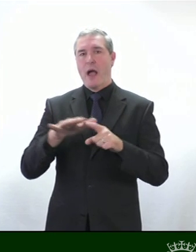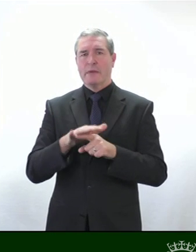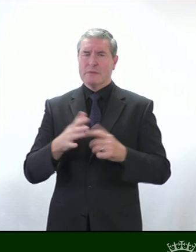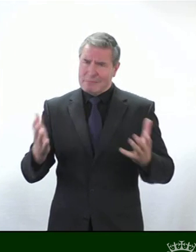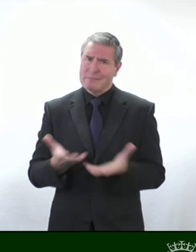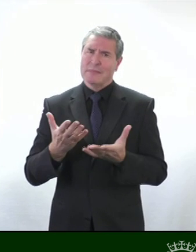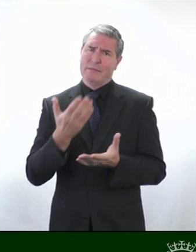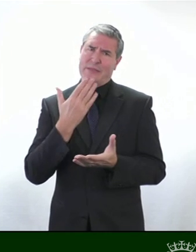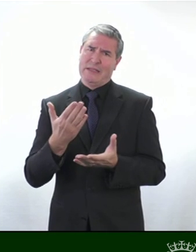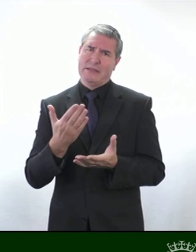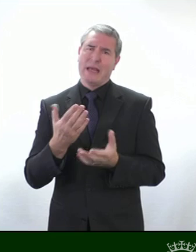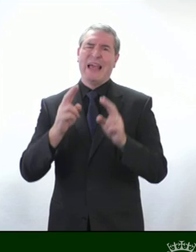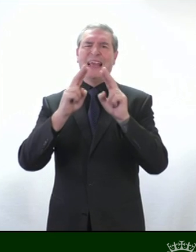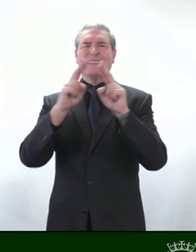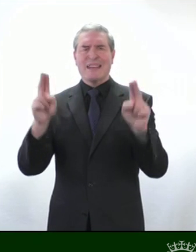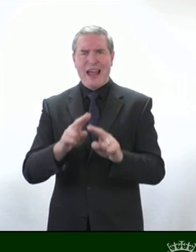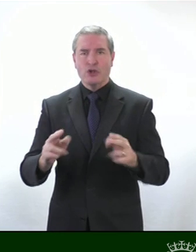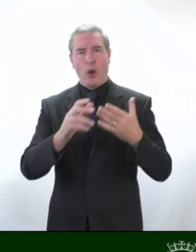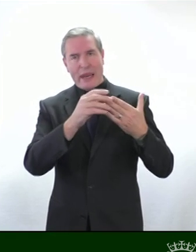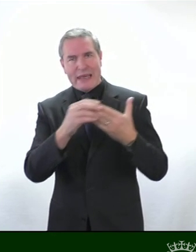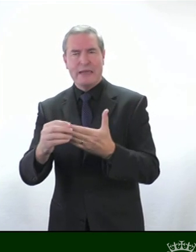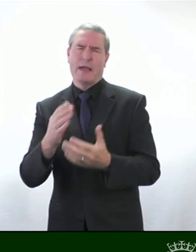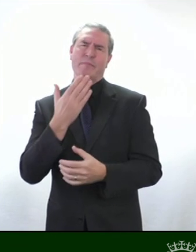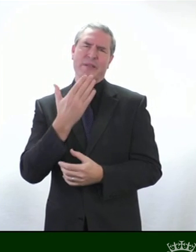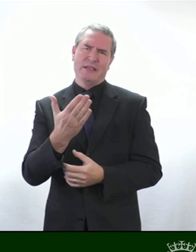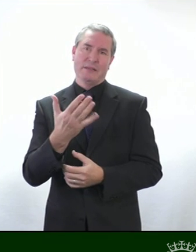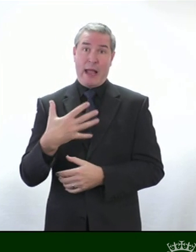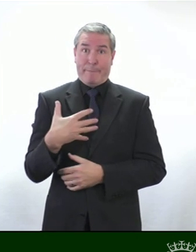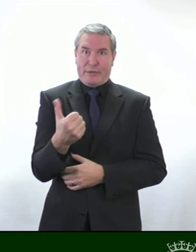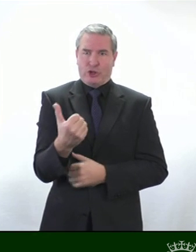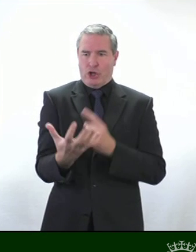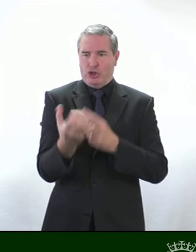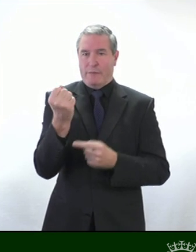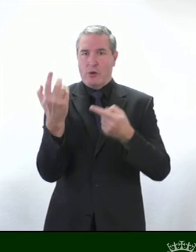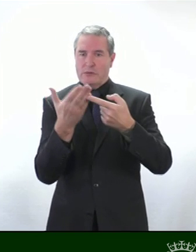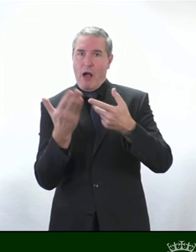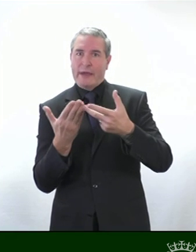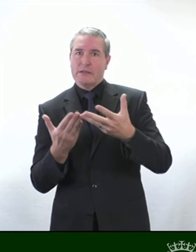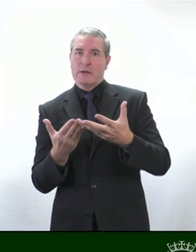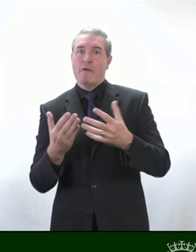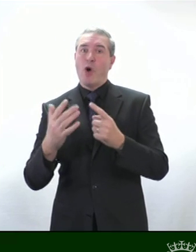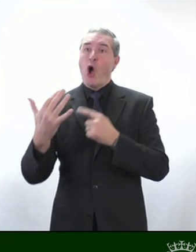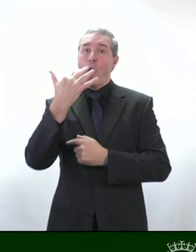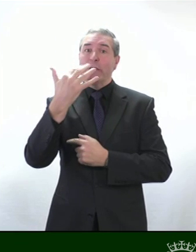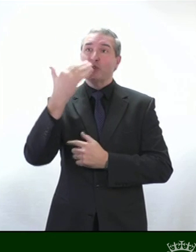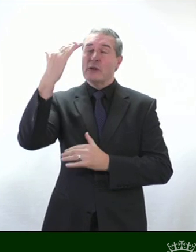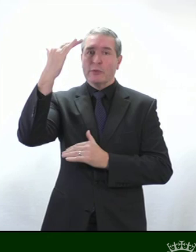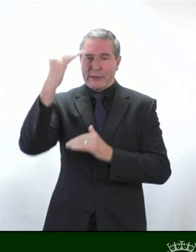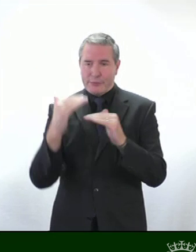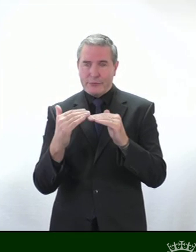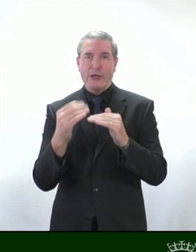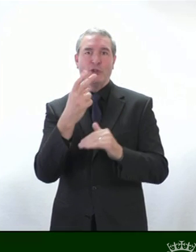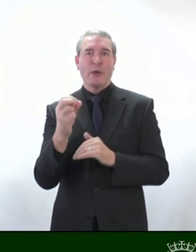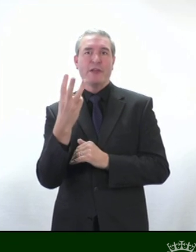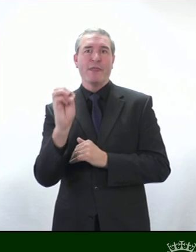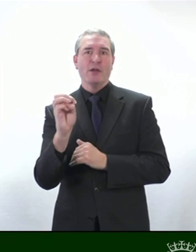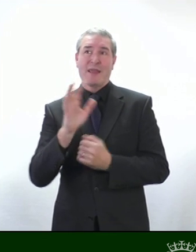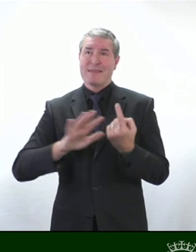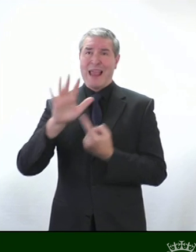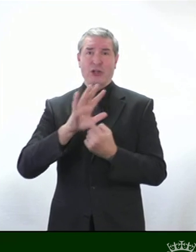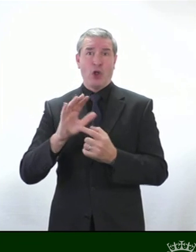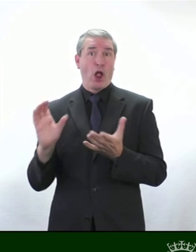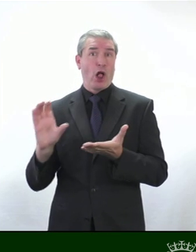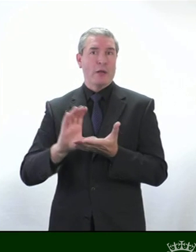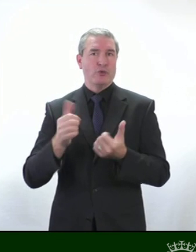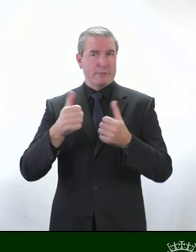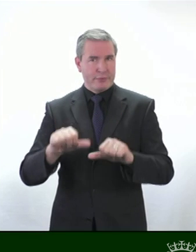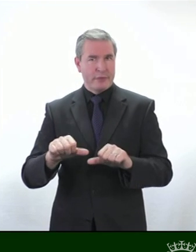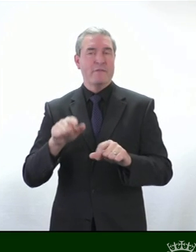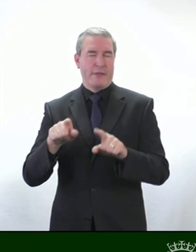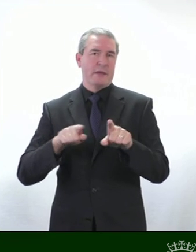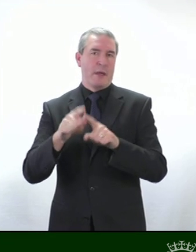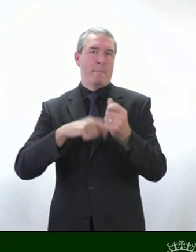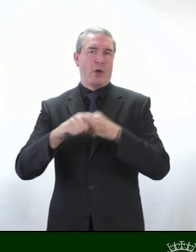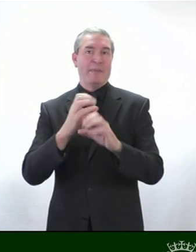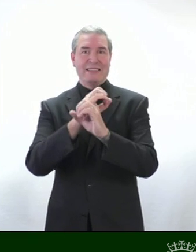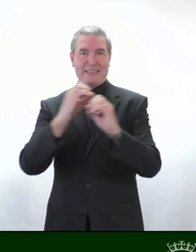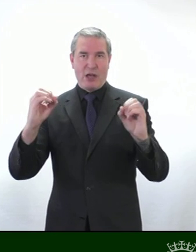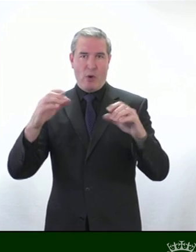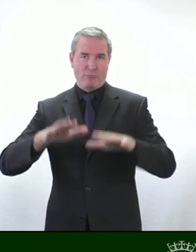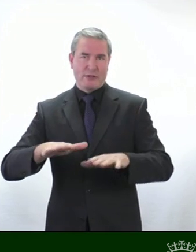Will he show international leadership by setting out an ambitious but achievable target for emissions in 2030 as the UK’s nationally determined contribution on the path to net zero Britain?